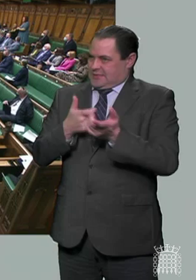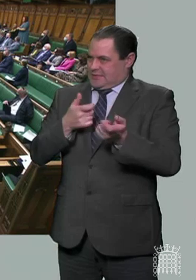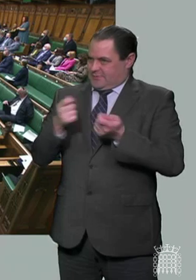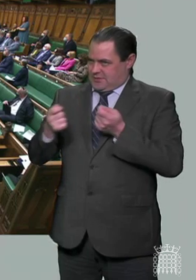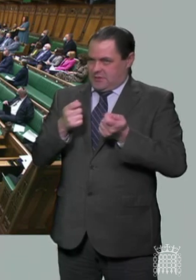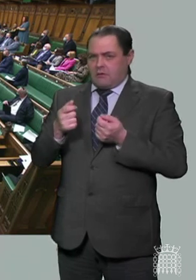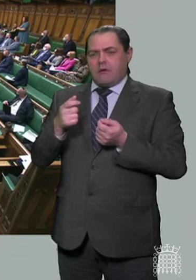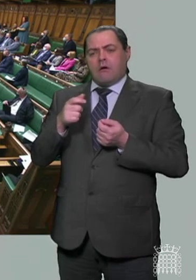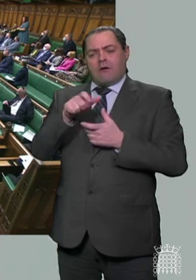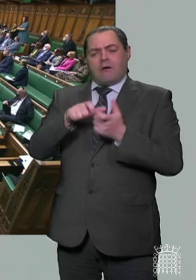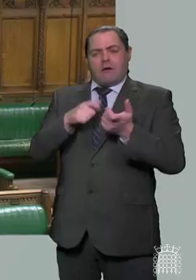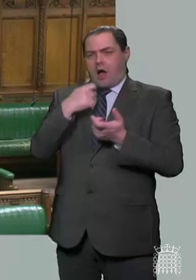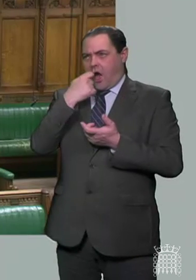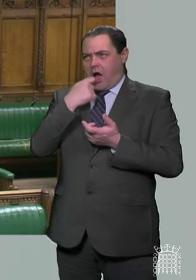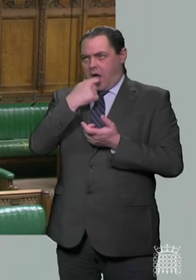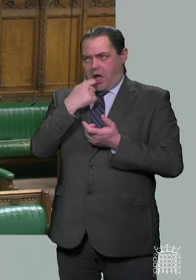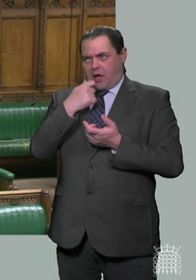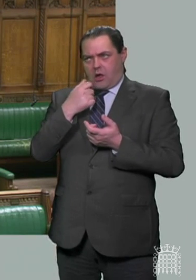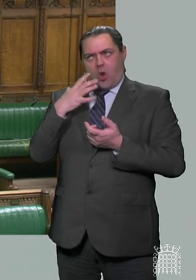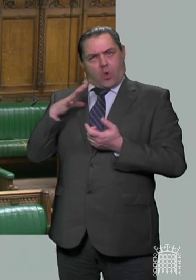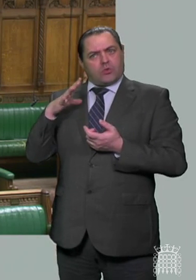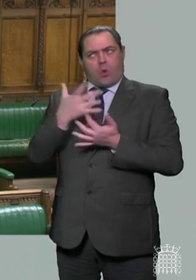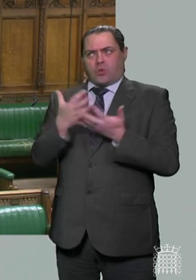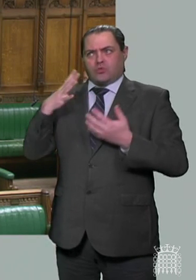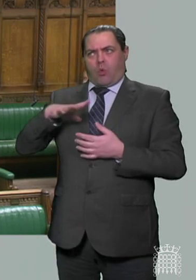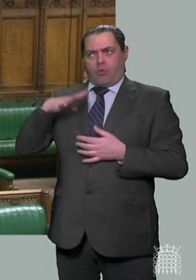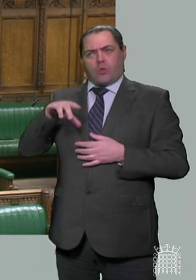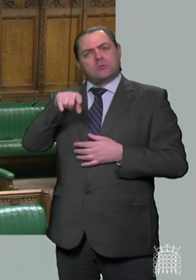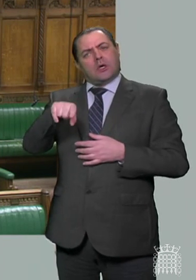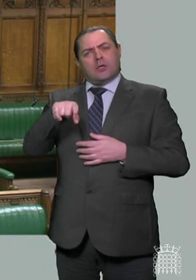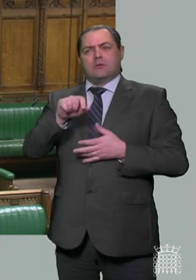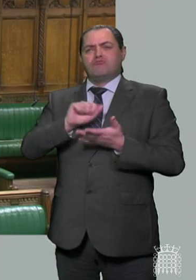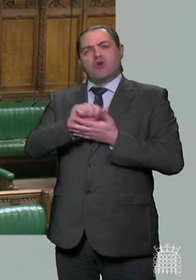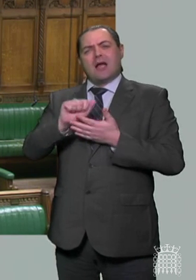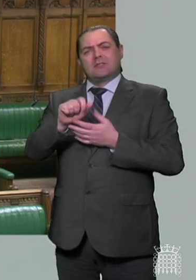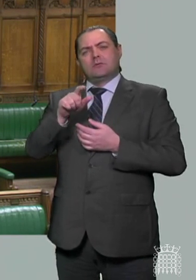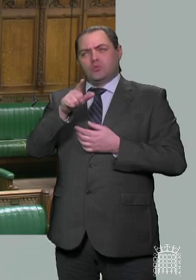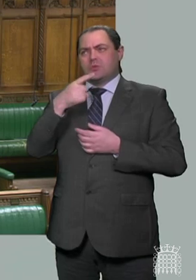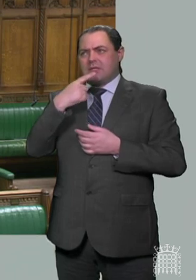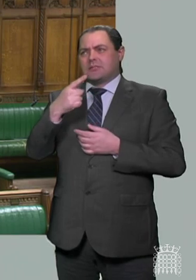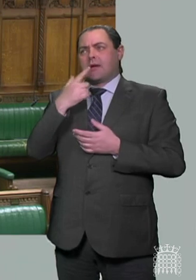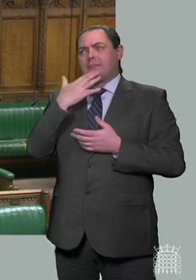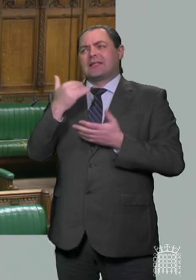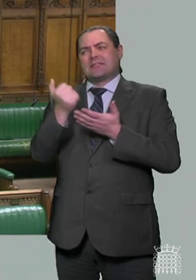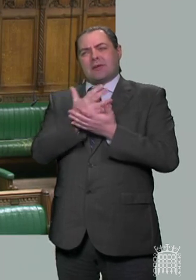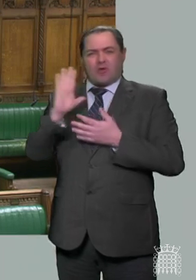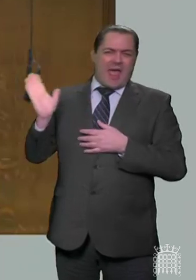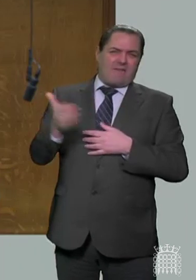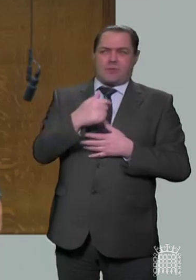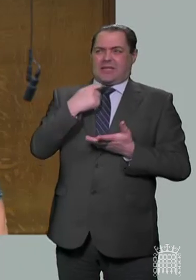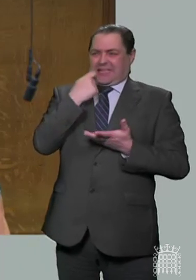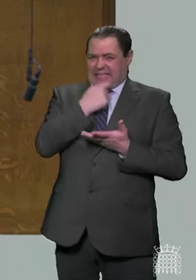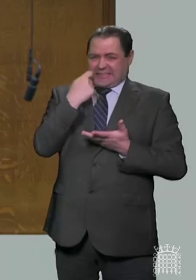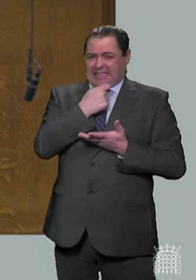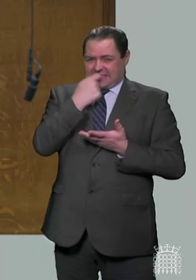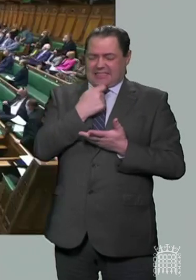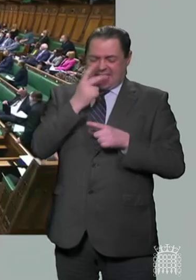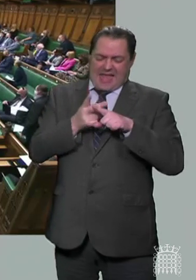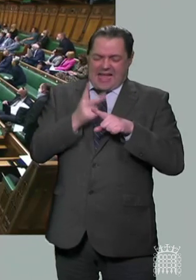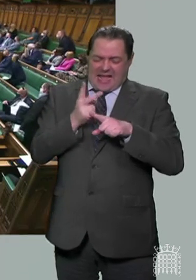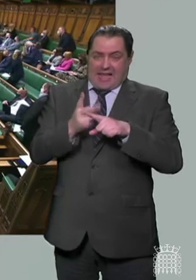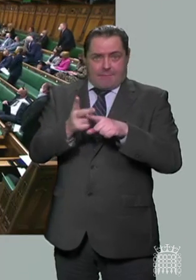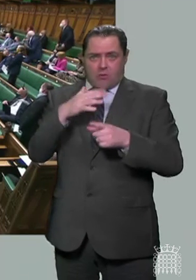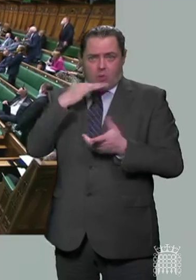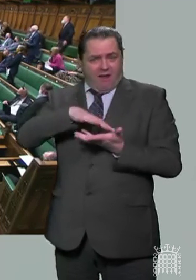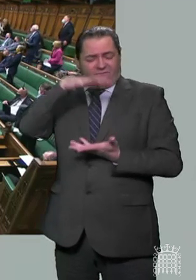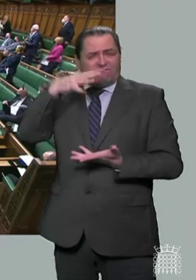Does the Prime Minister regret urging everyone at his press conference to get “tested, tested, tested”, without making sure that there were the supplies necessary to deliver on that?